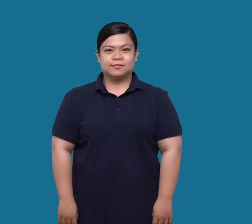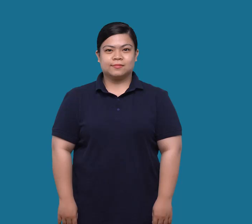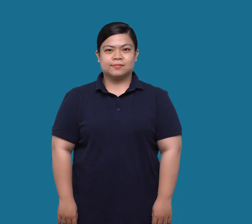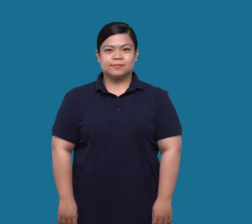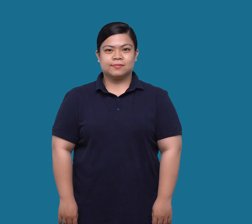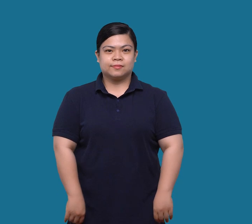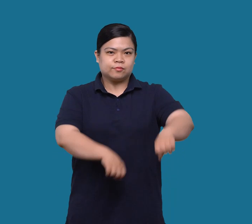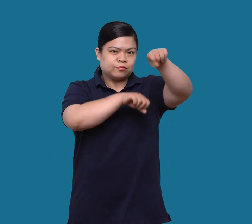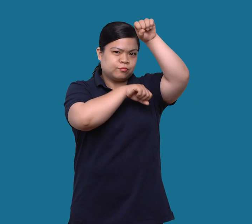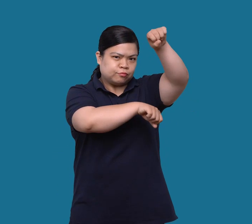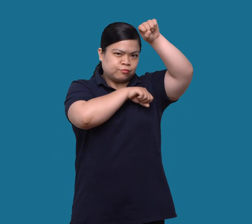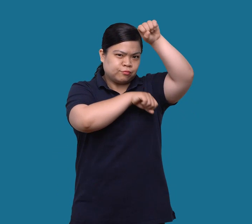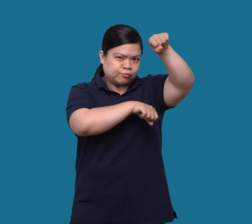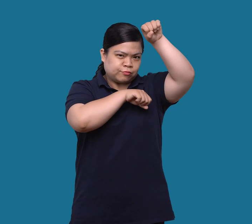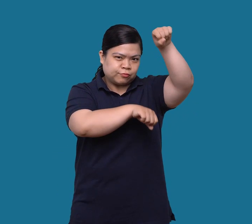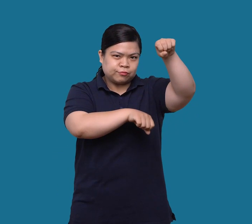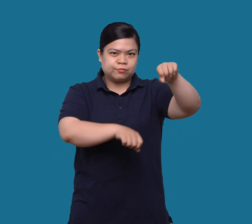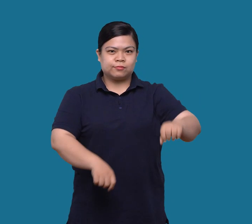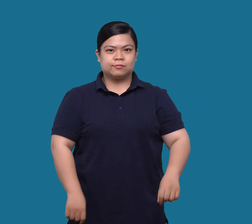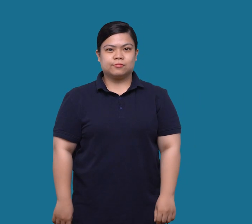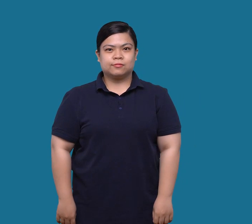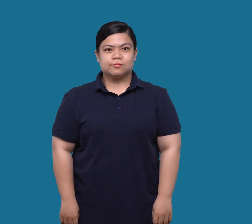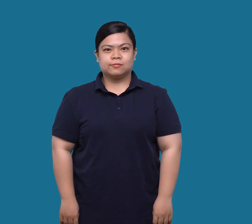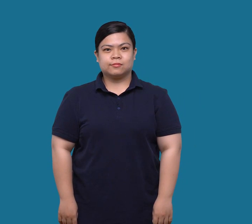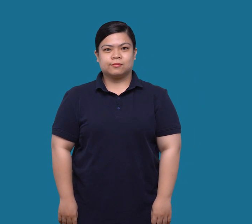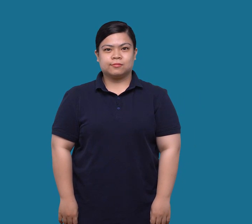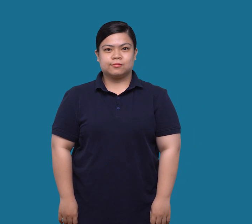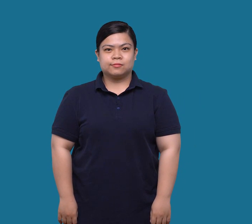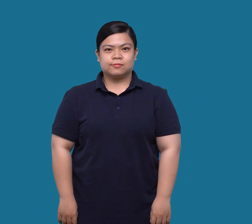Thánh Gióng